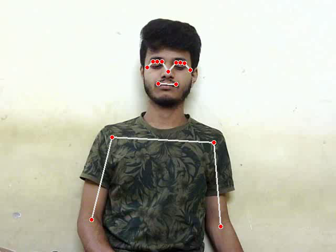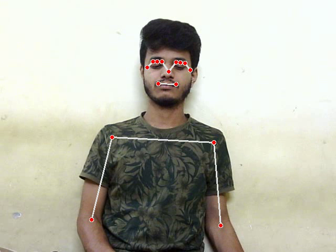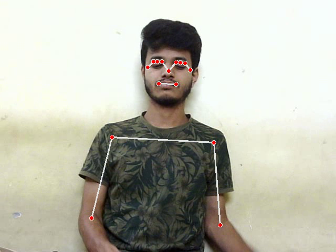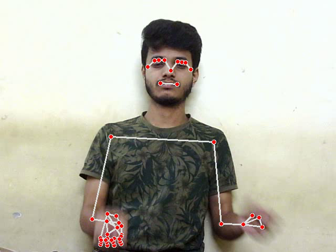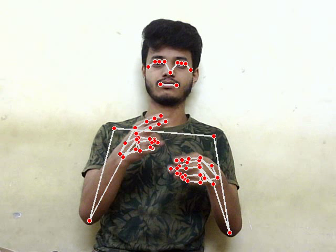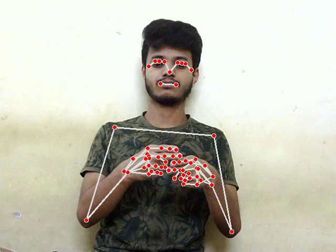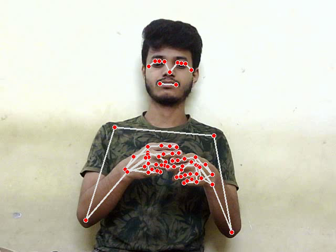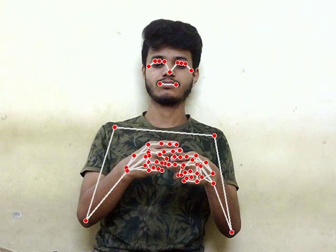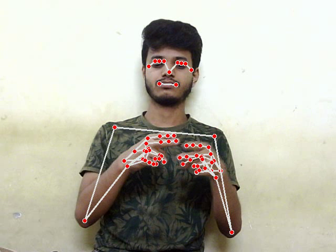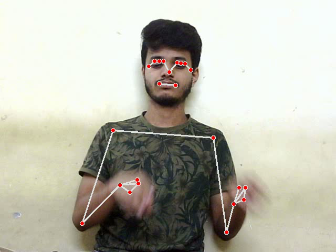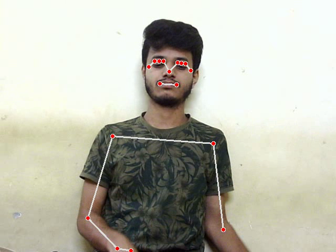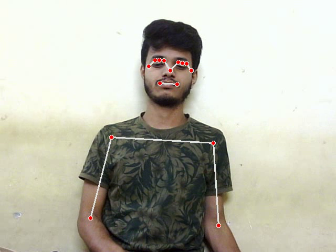name